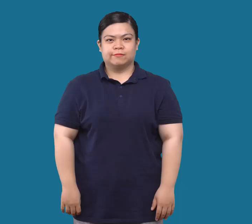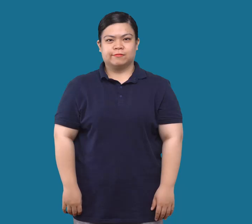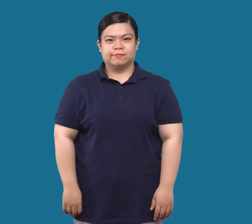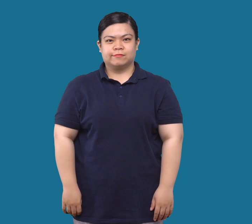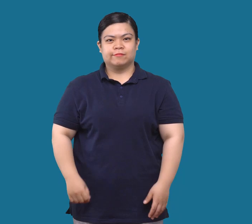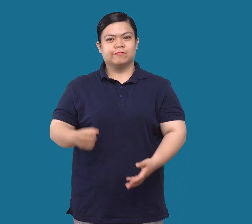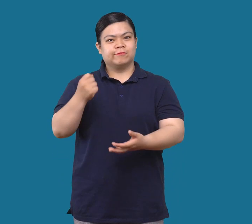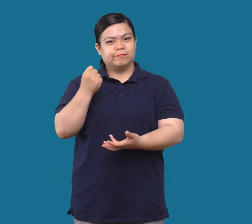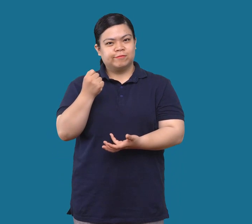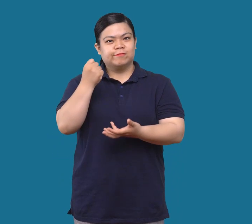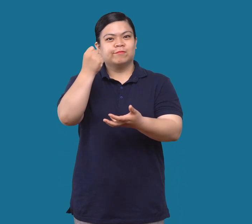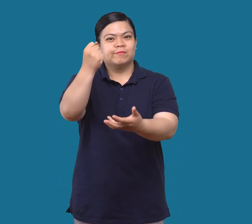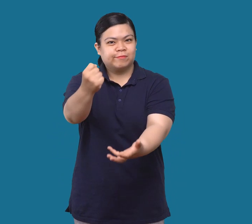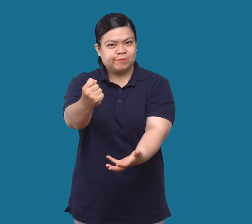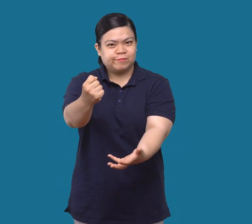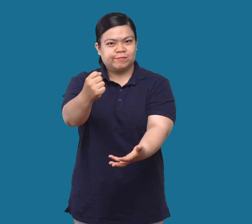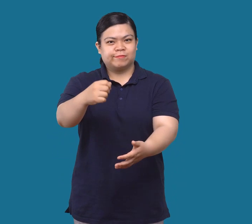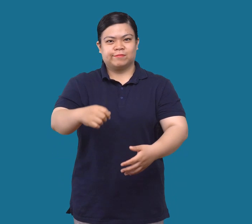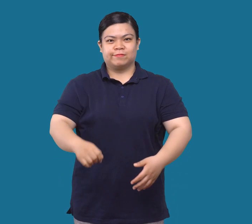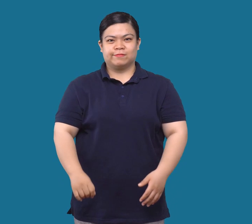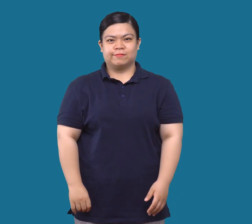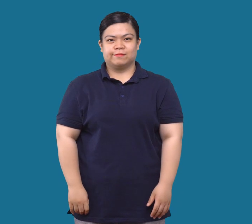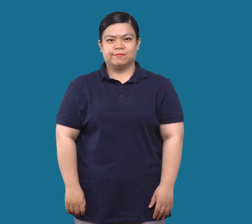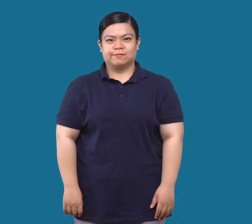tài trợ